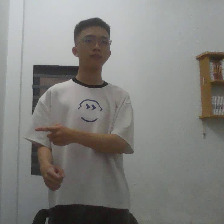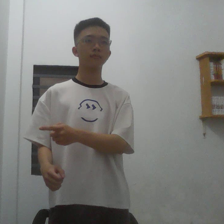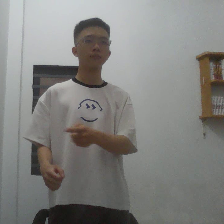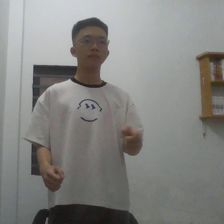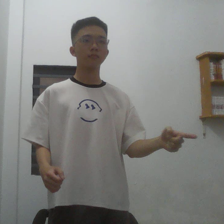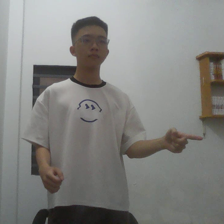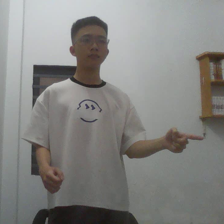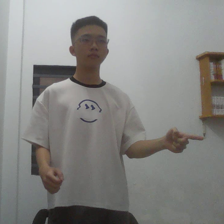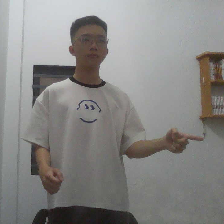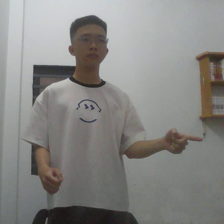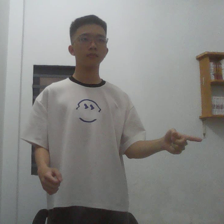cac ban